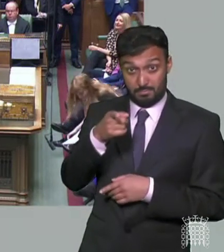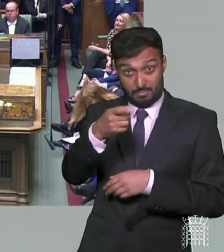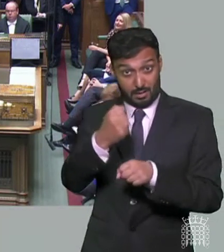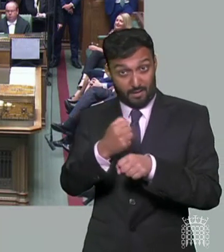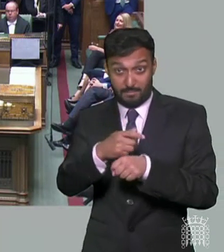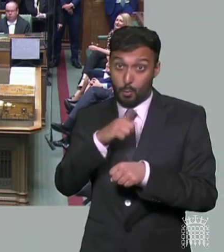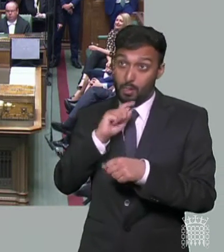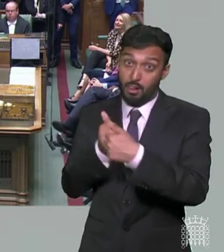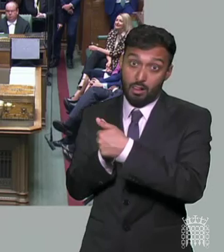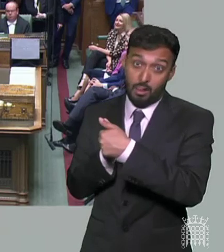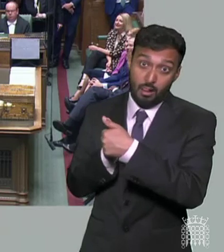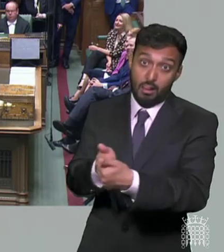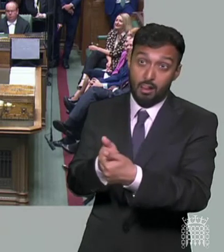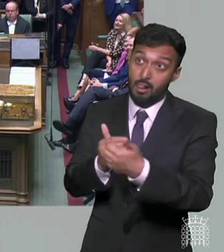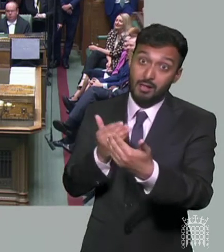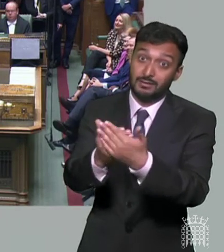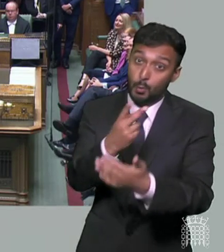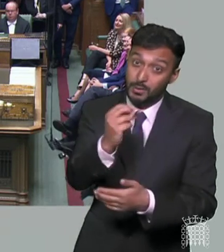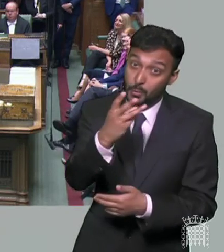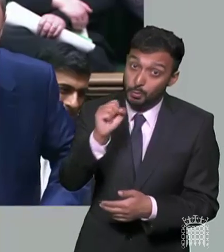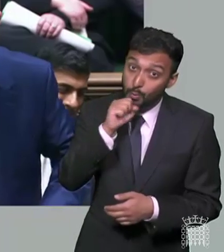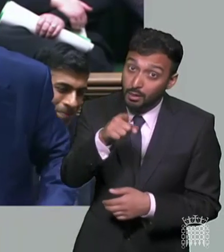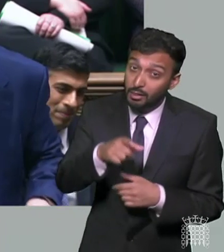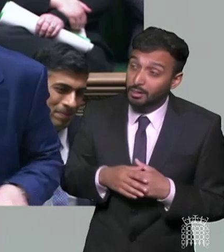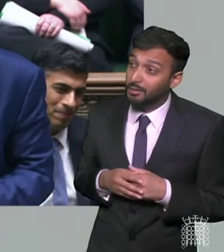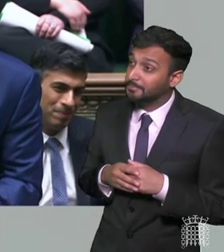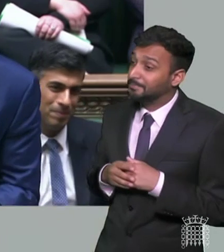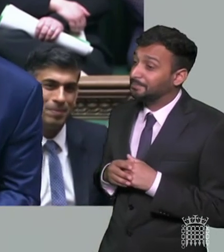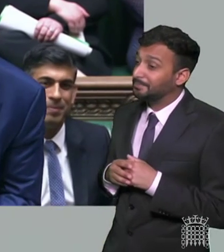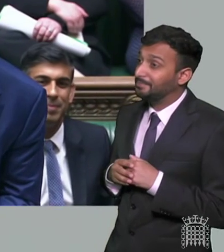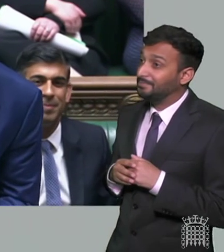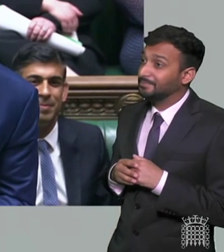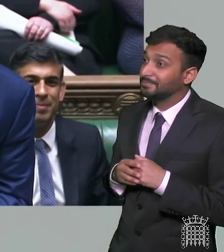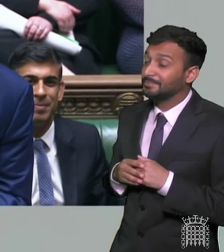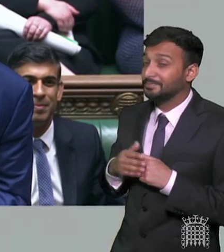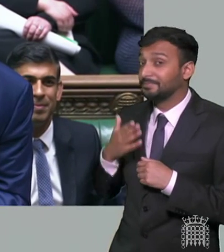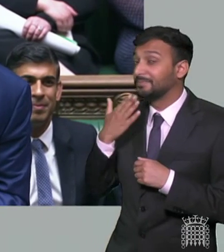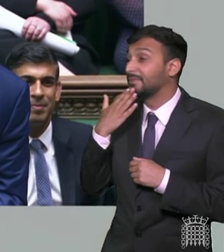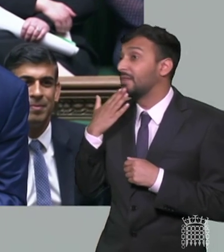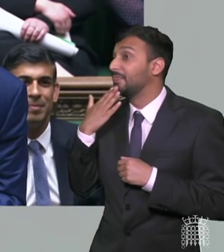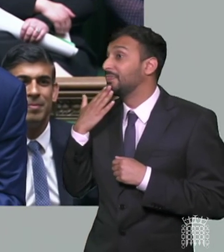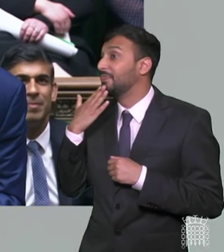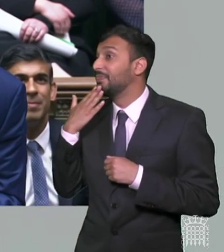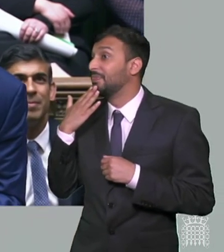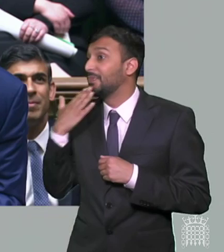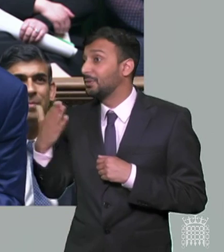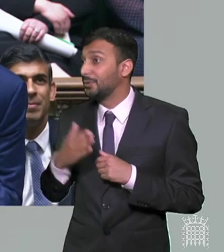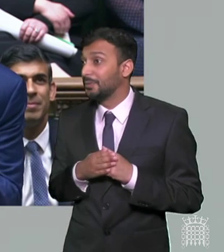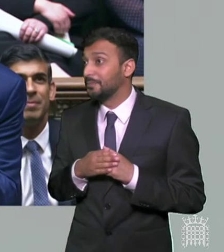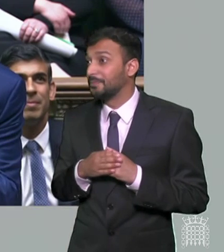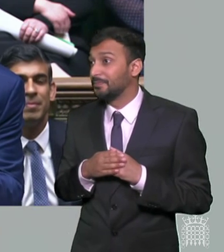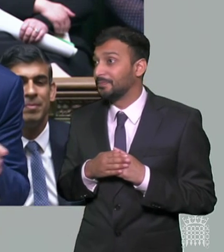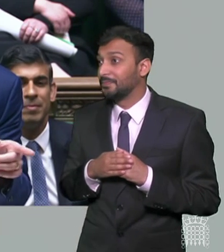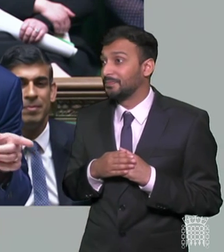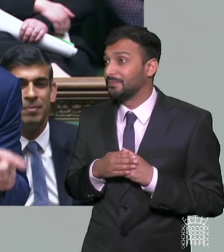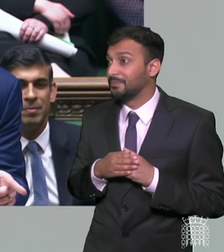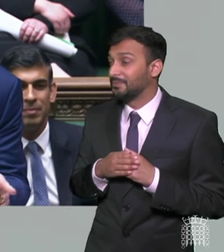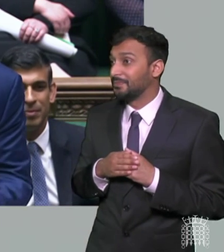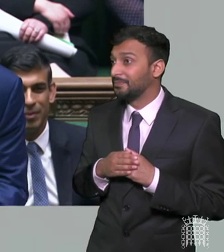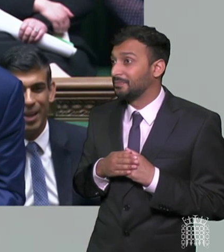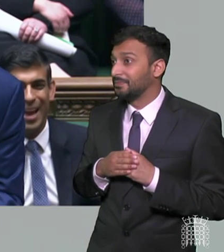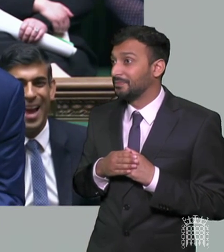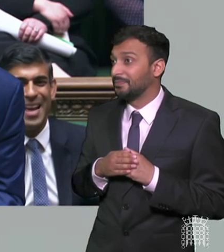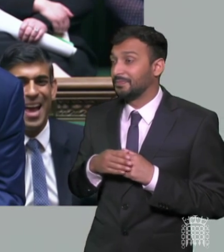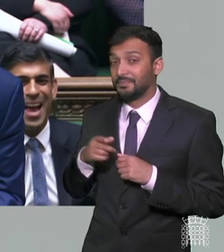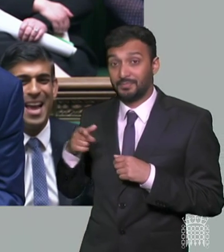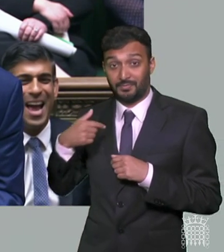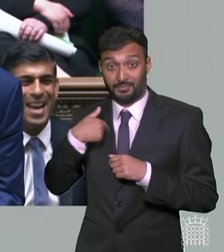I thank the right honourable Lady, and I gently point out to her that we want this Prime Minister to go on a lot longer than she wants the leader of the Labour party to go on.